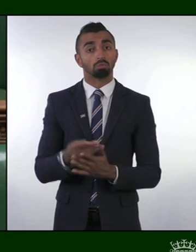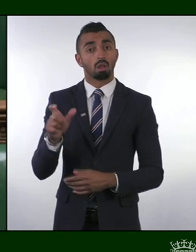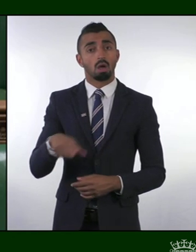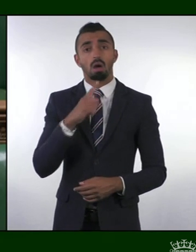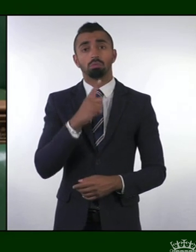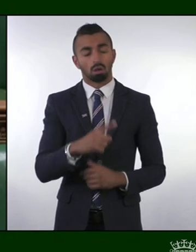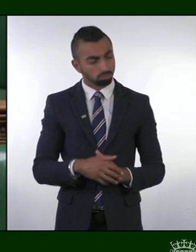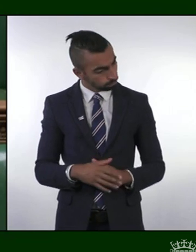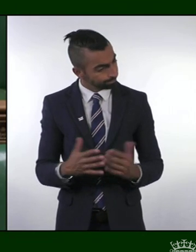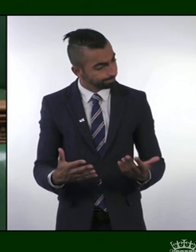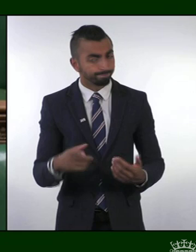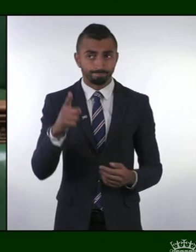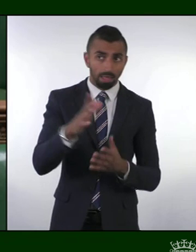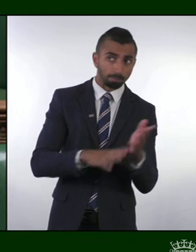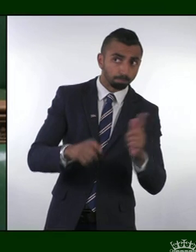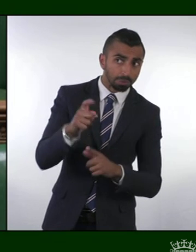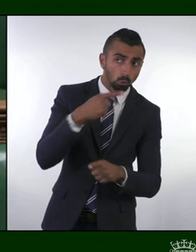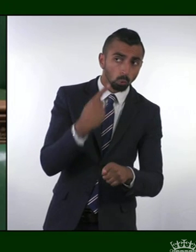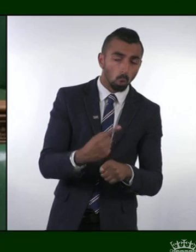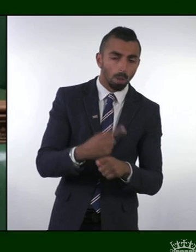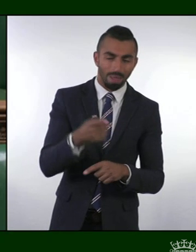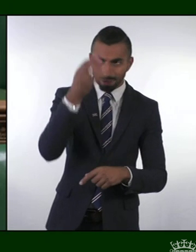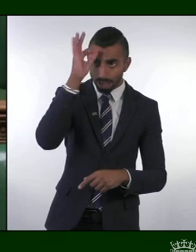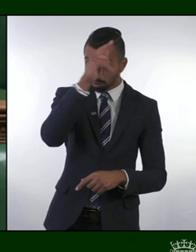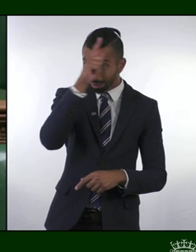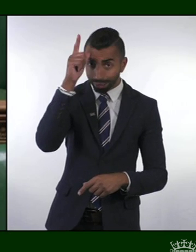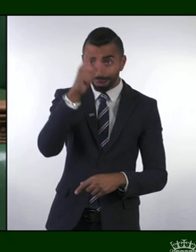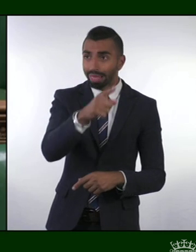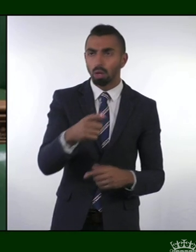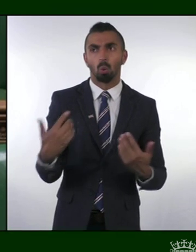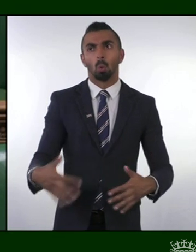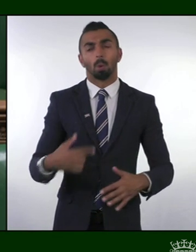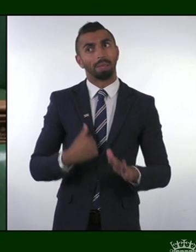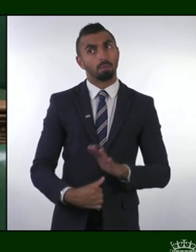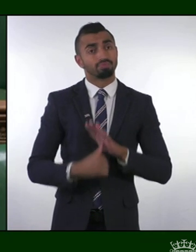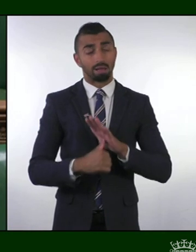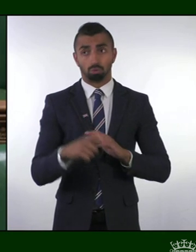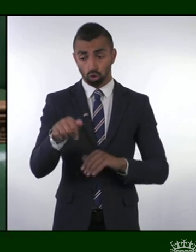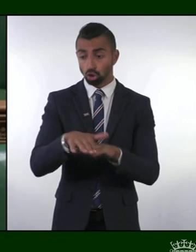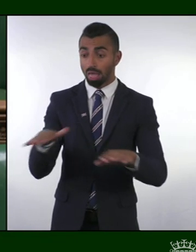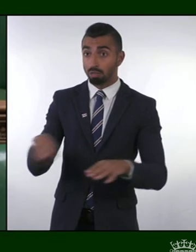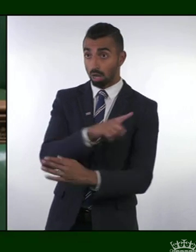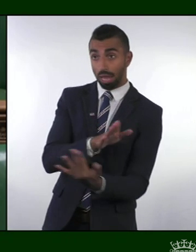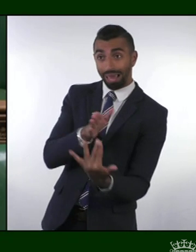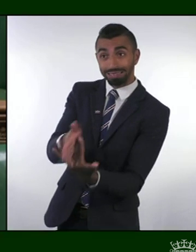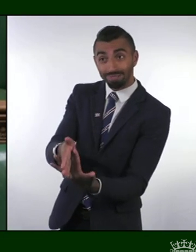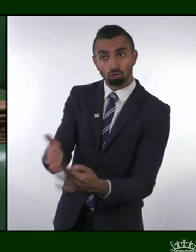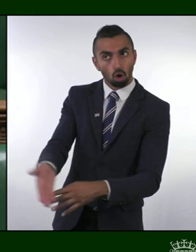Having spent some time there, seeing how they do early intervention in children’s services in particular, I was very impressed when I did the local government job.